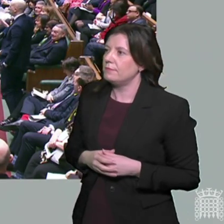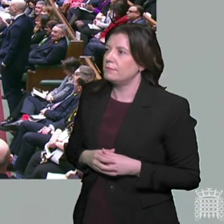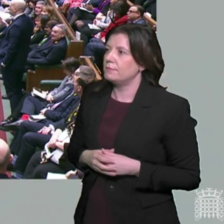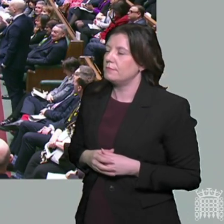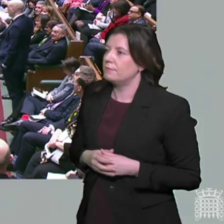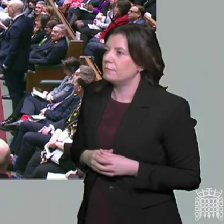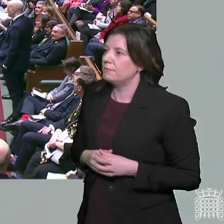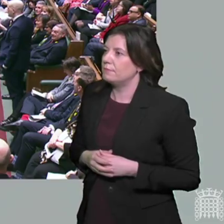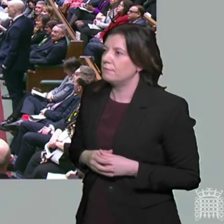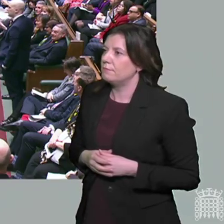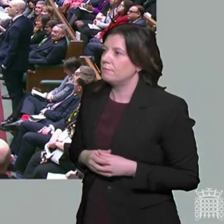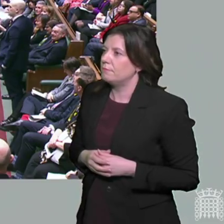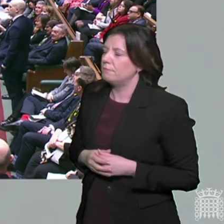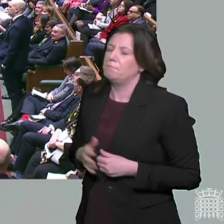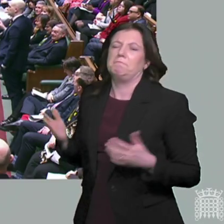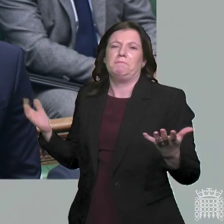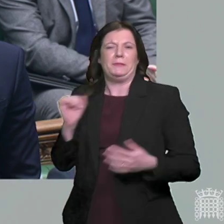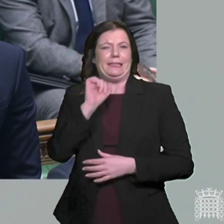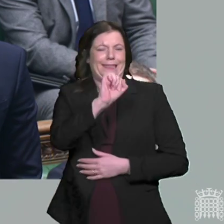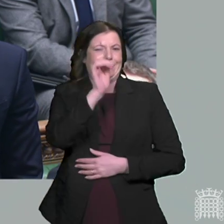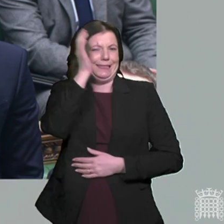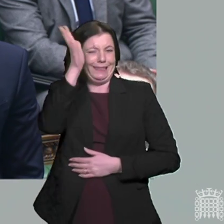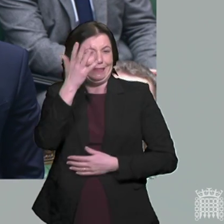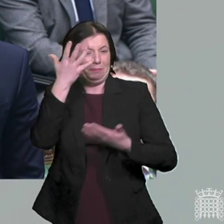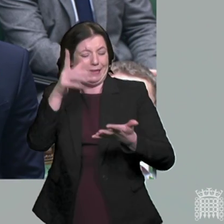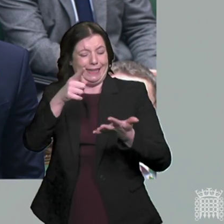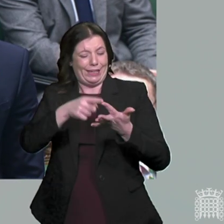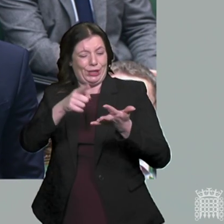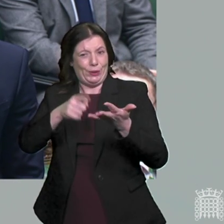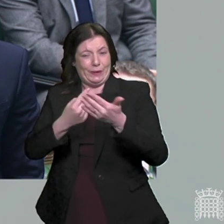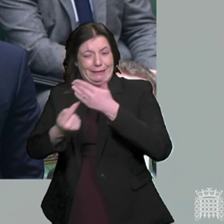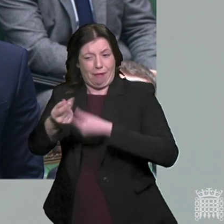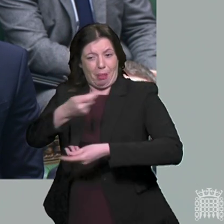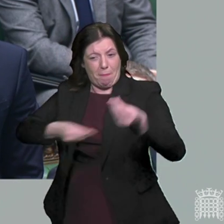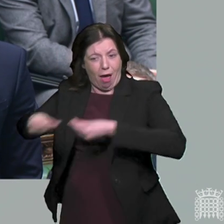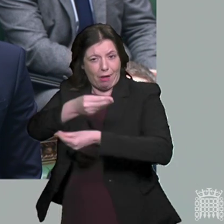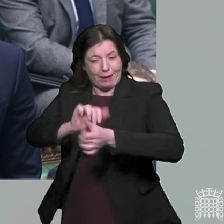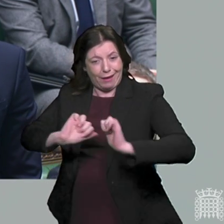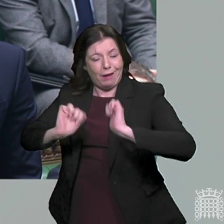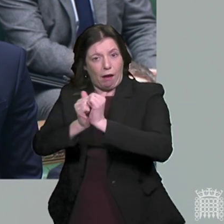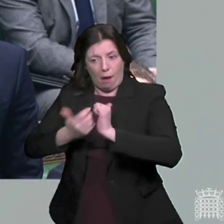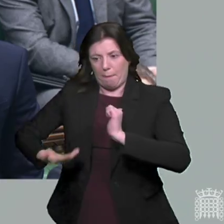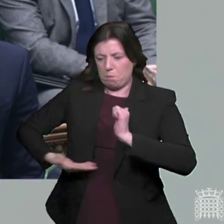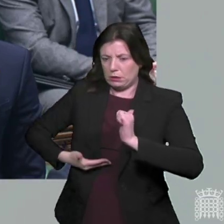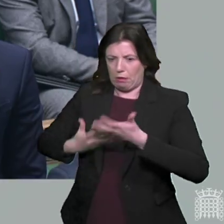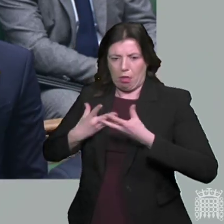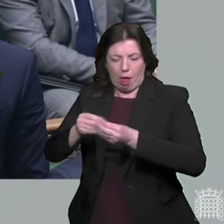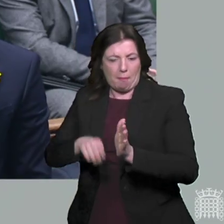Let us be clear: what the Prime Minister said yesterday was that EU single market access will be a good thing for business.